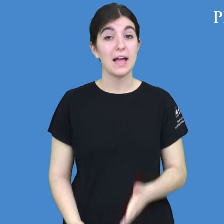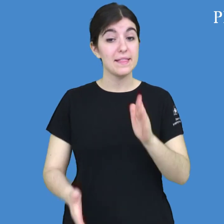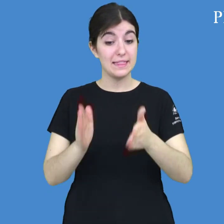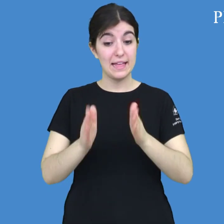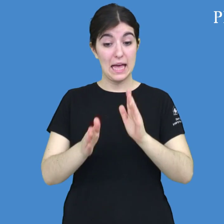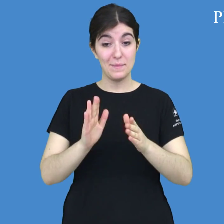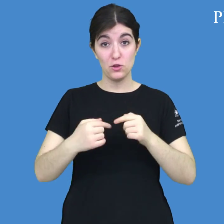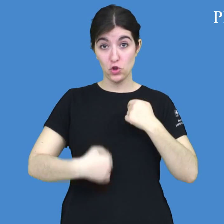terapia